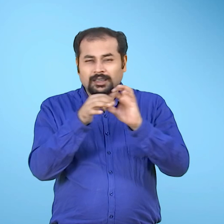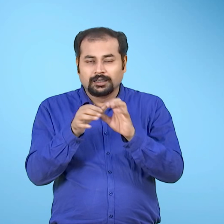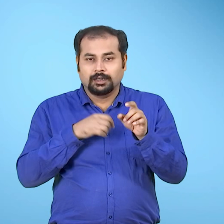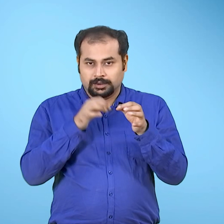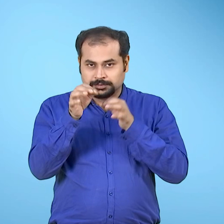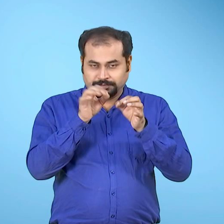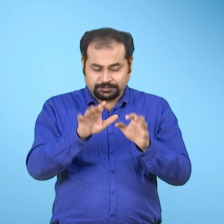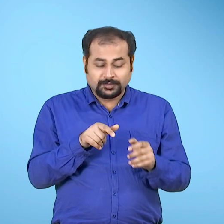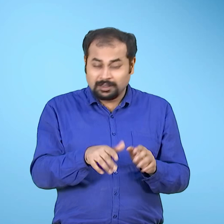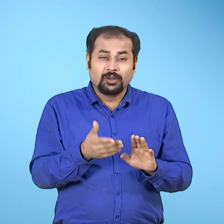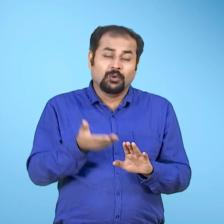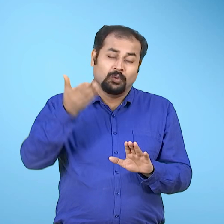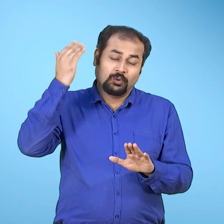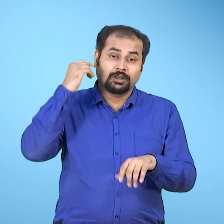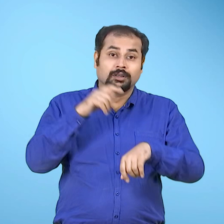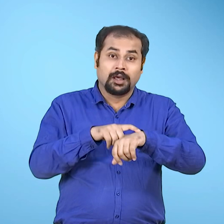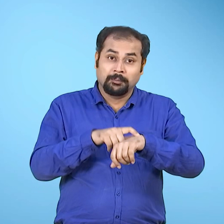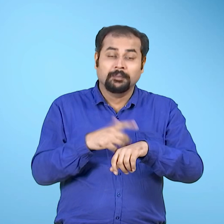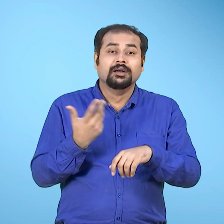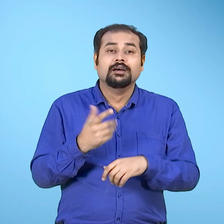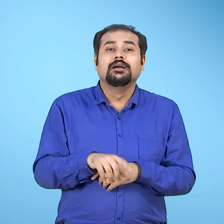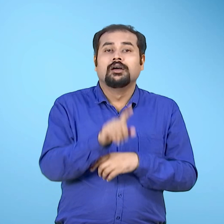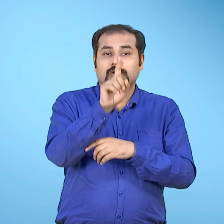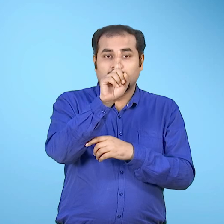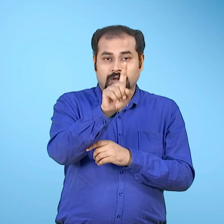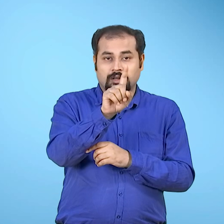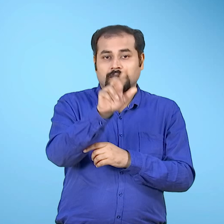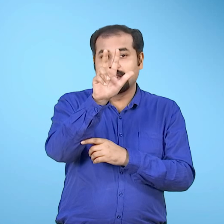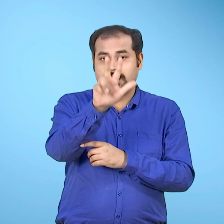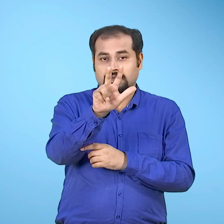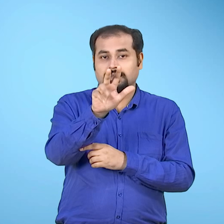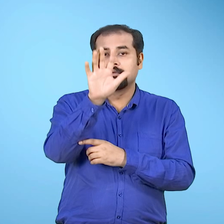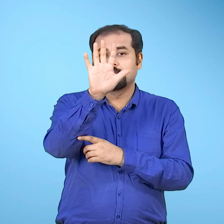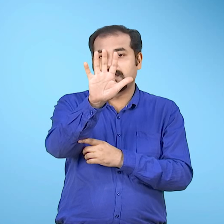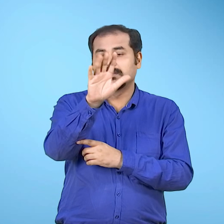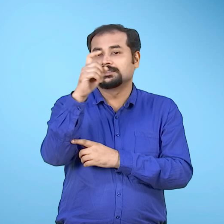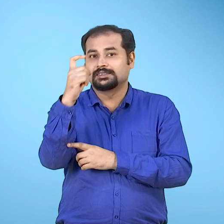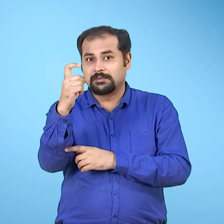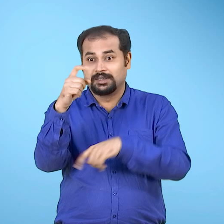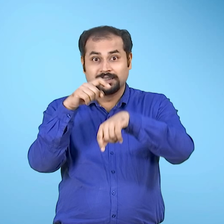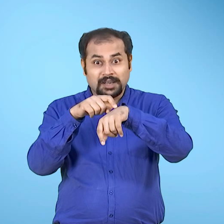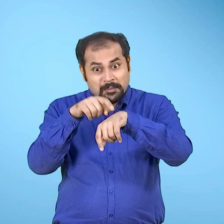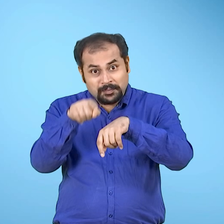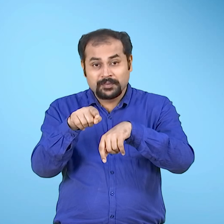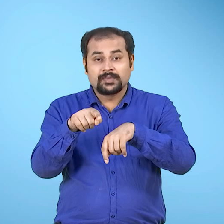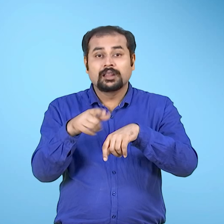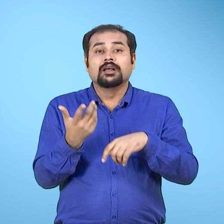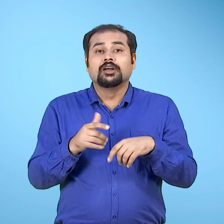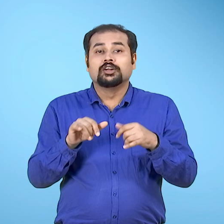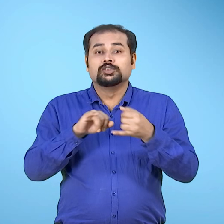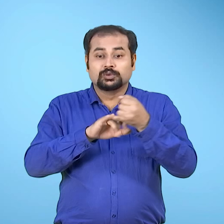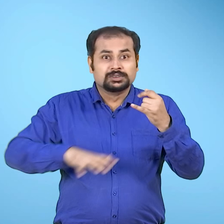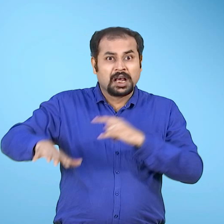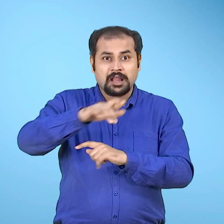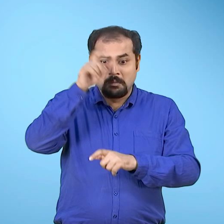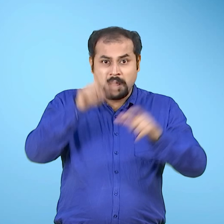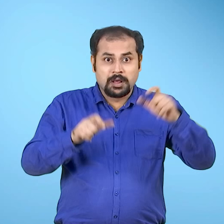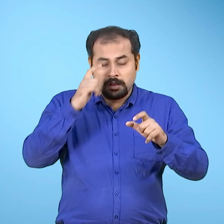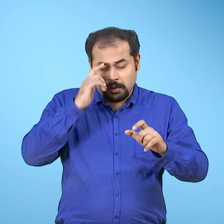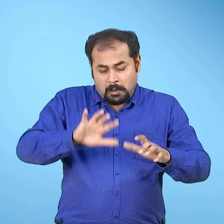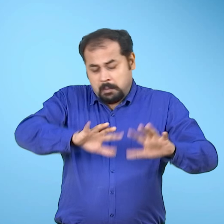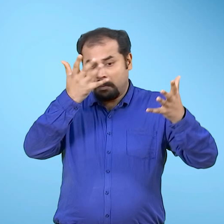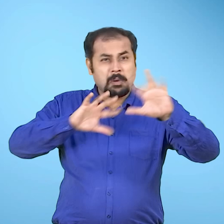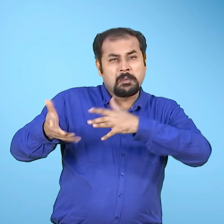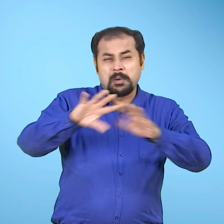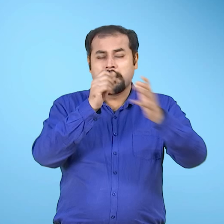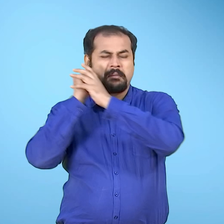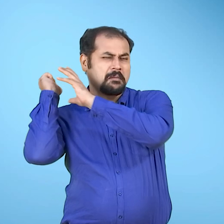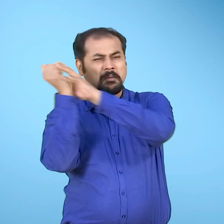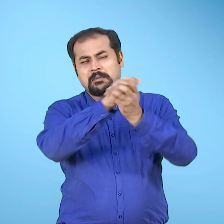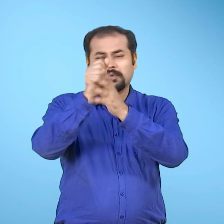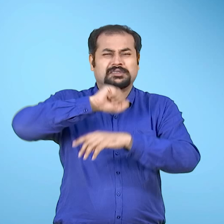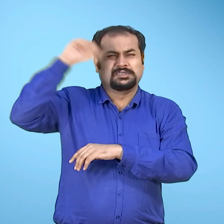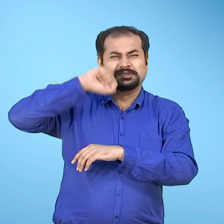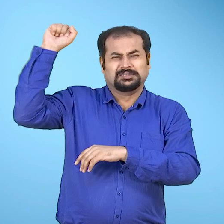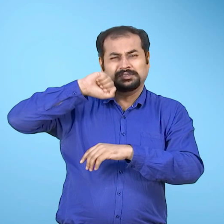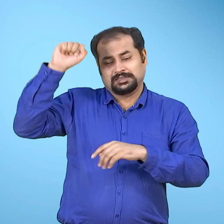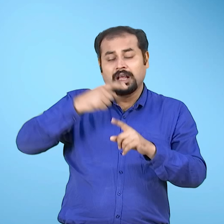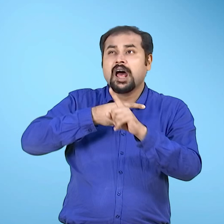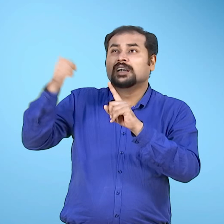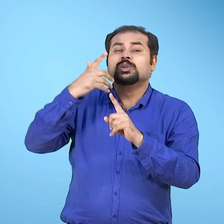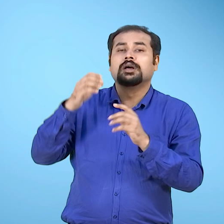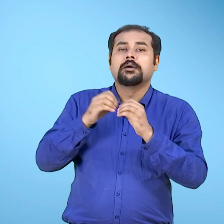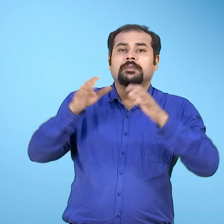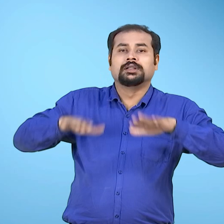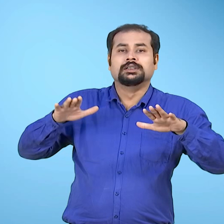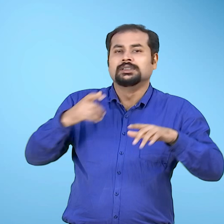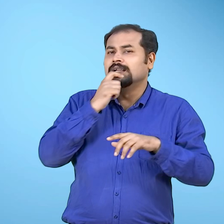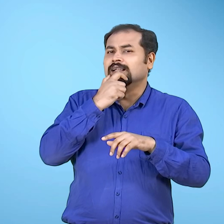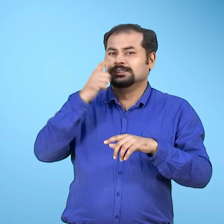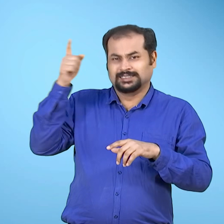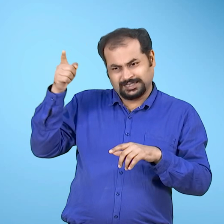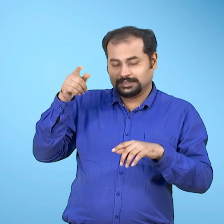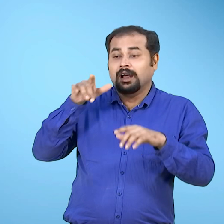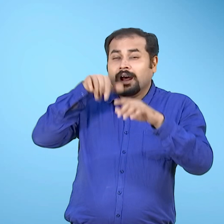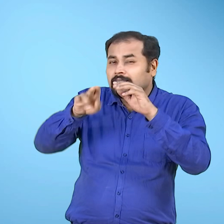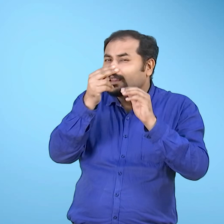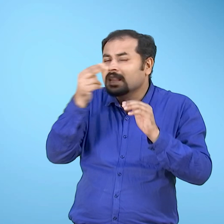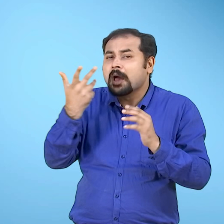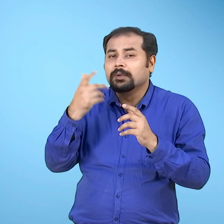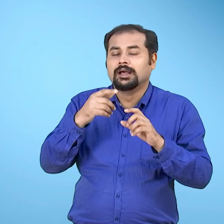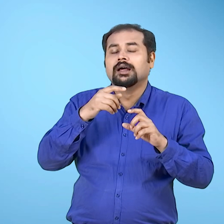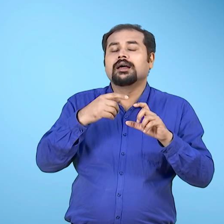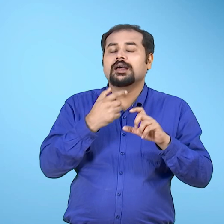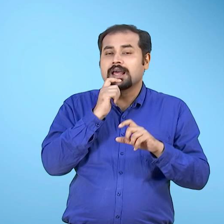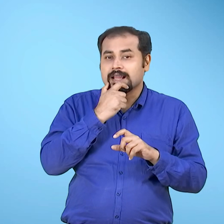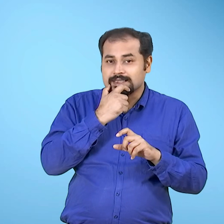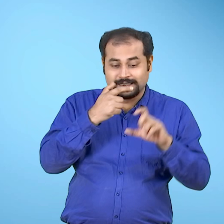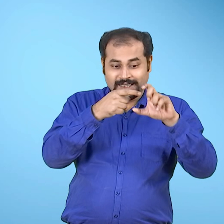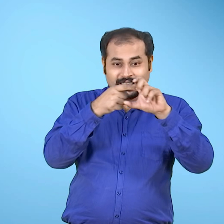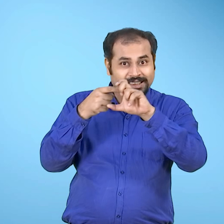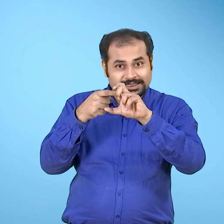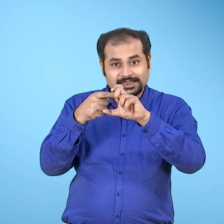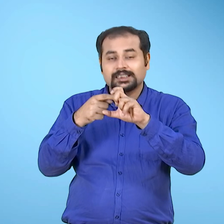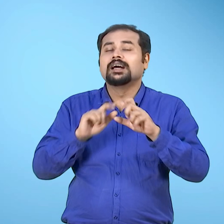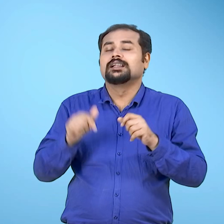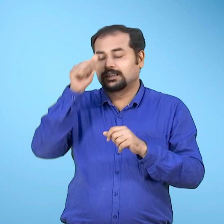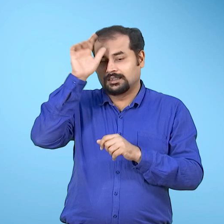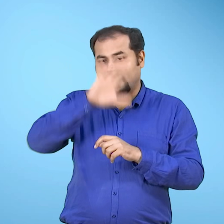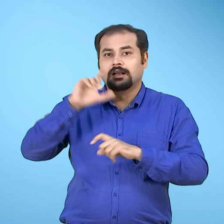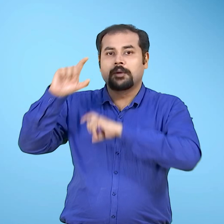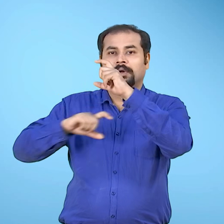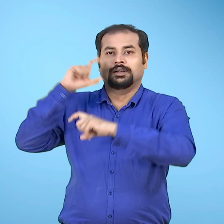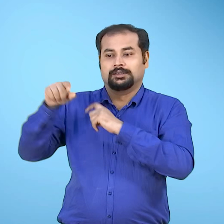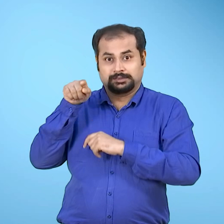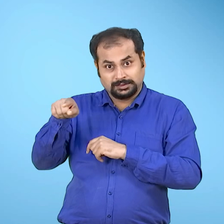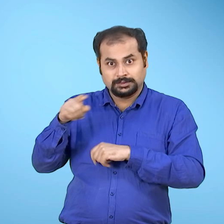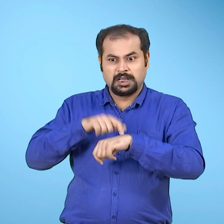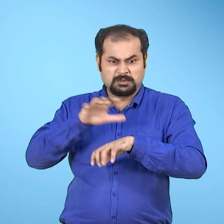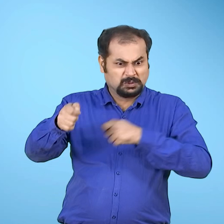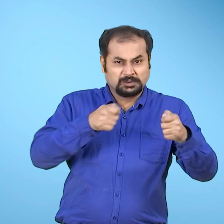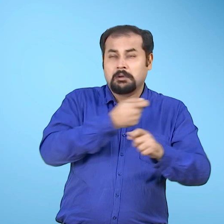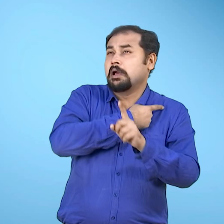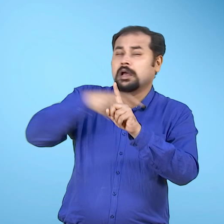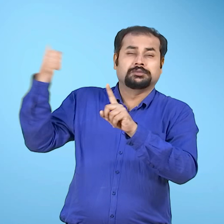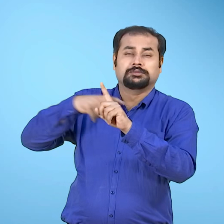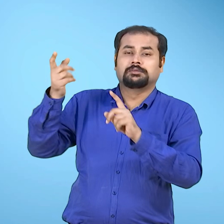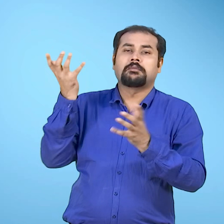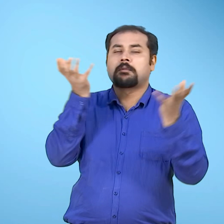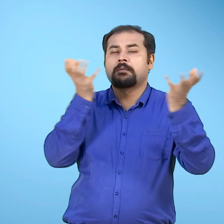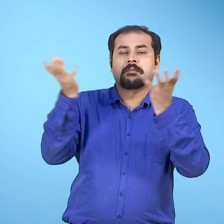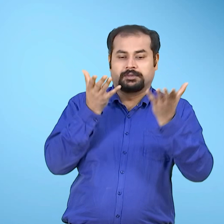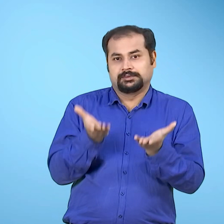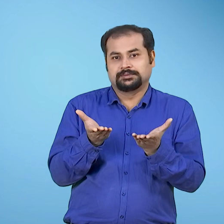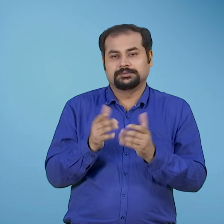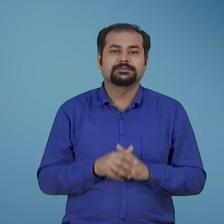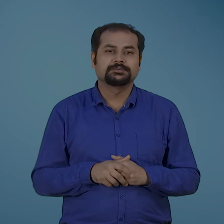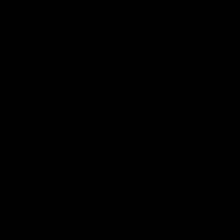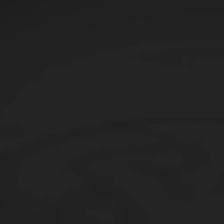For example, in 1857, large sections of society rebelled against the English East India Company.-